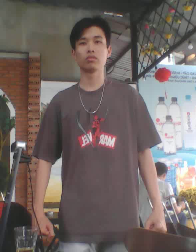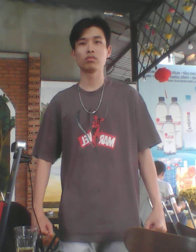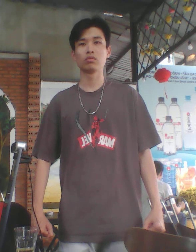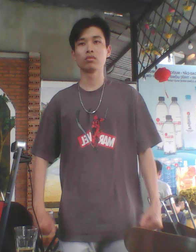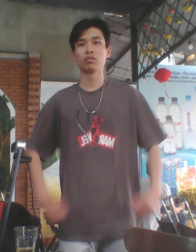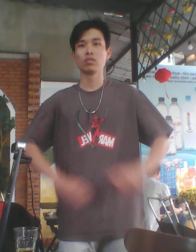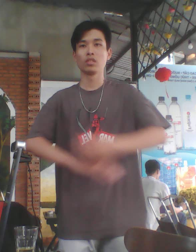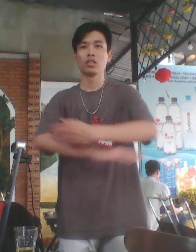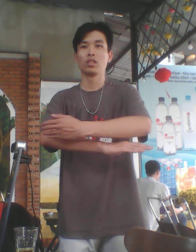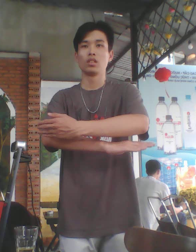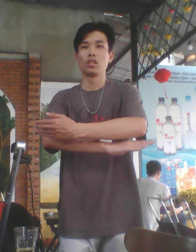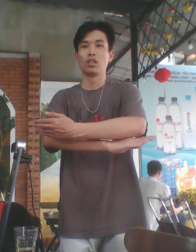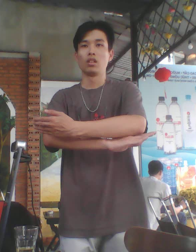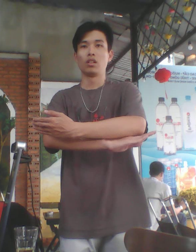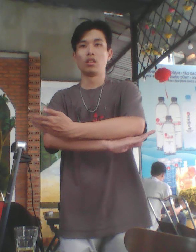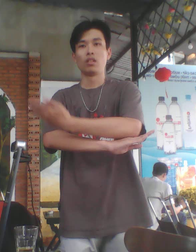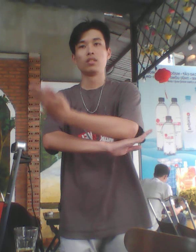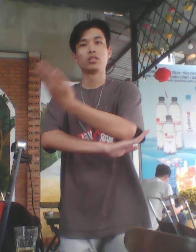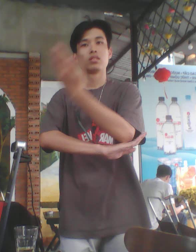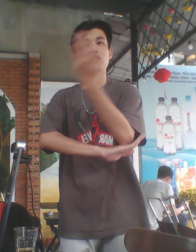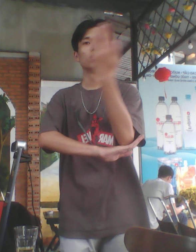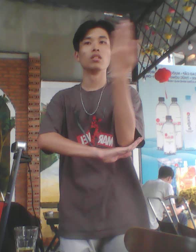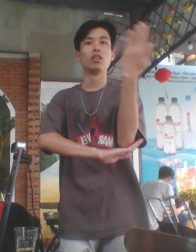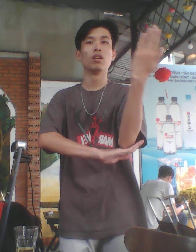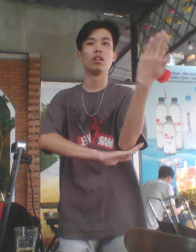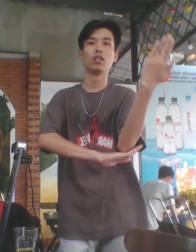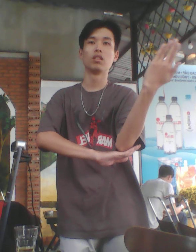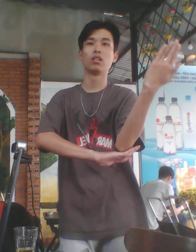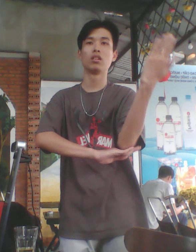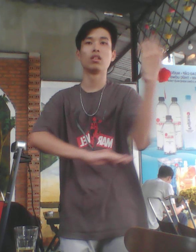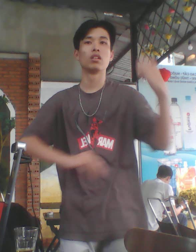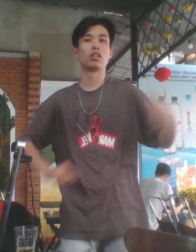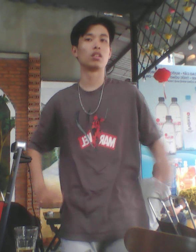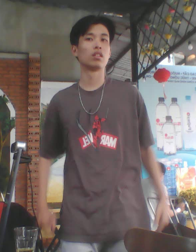buổi sáng